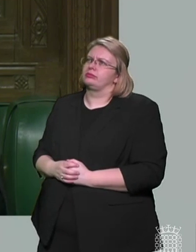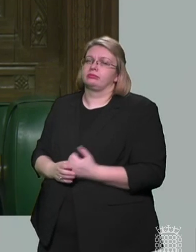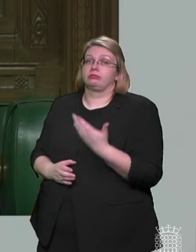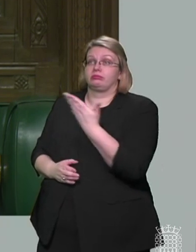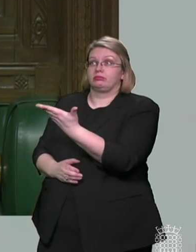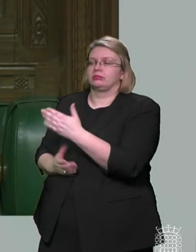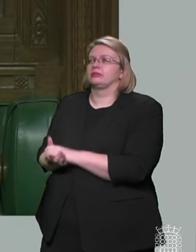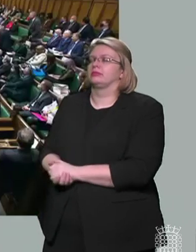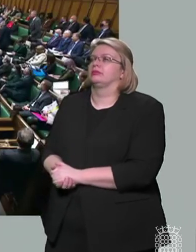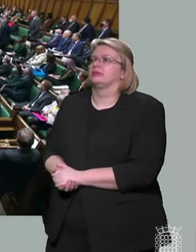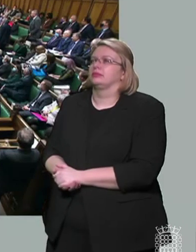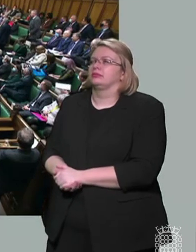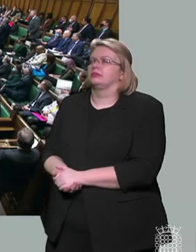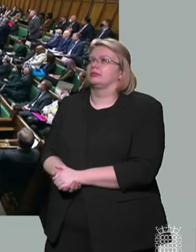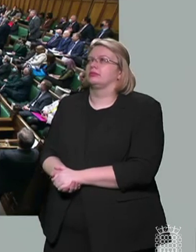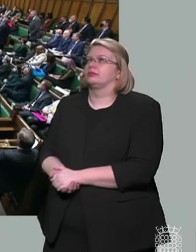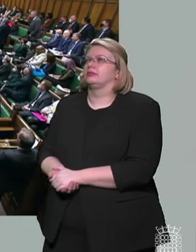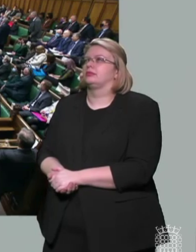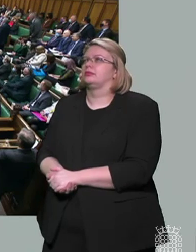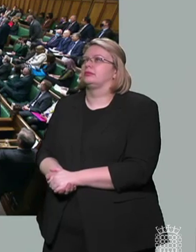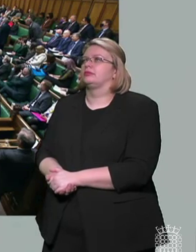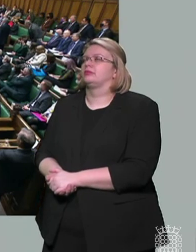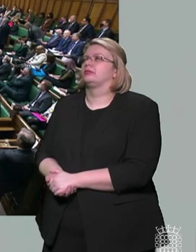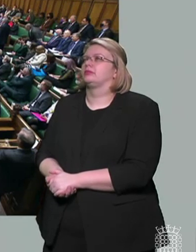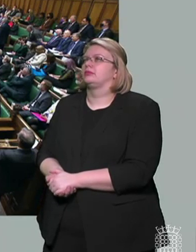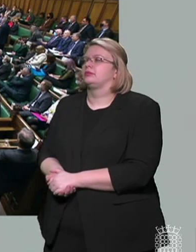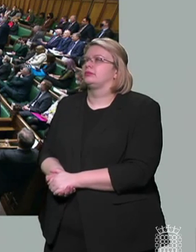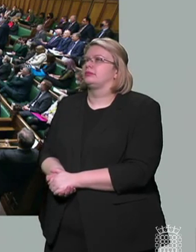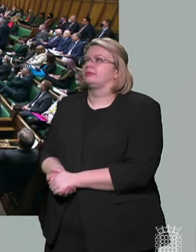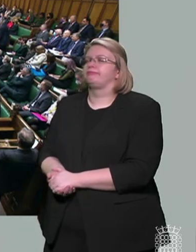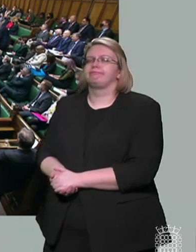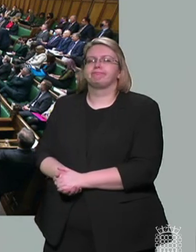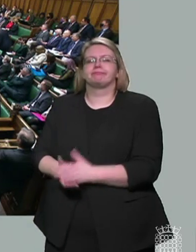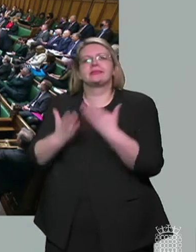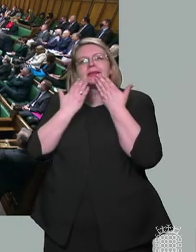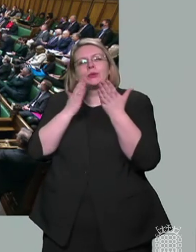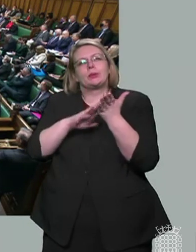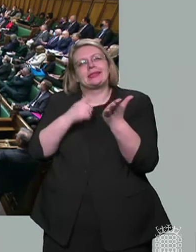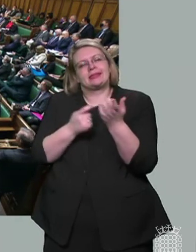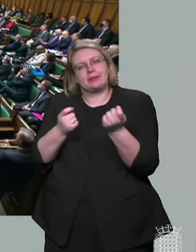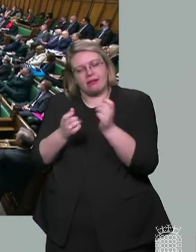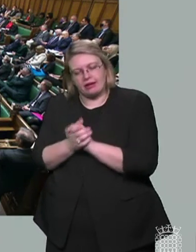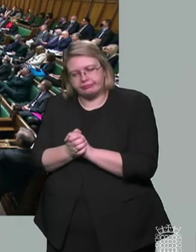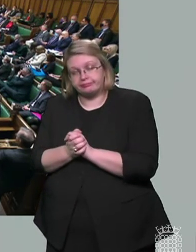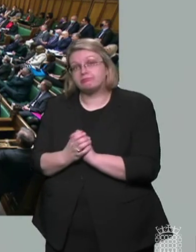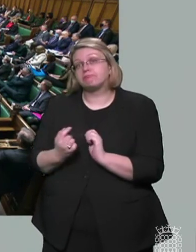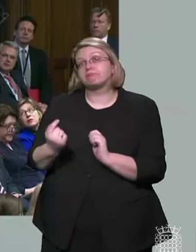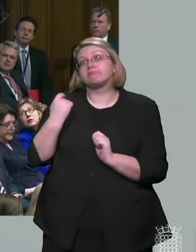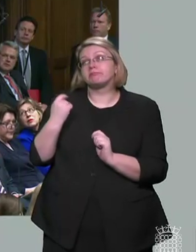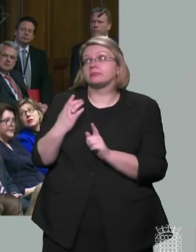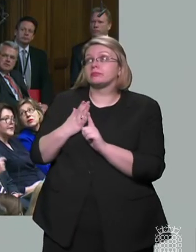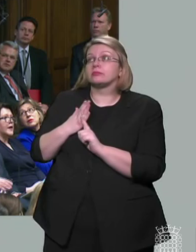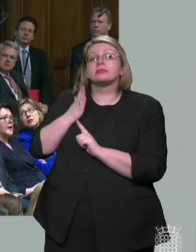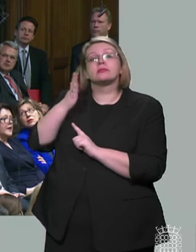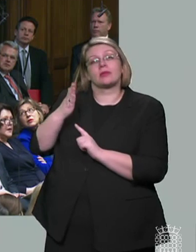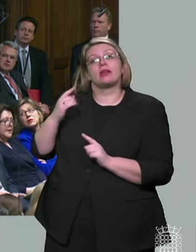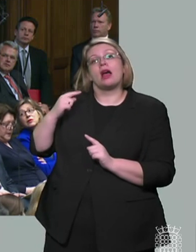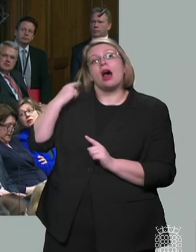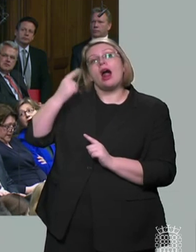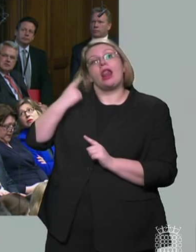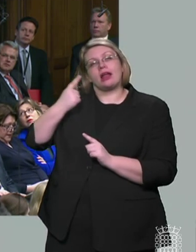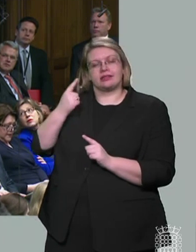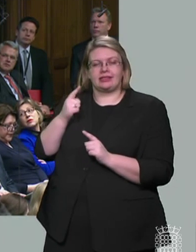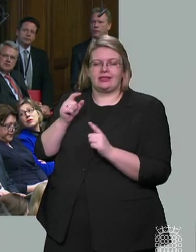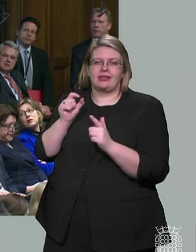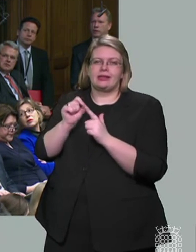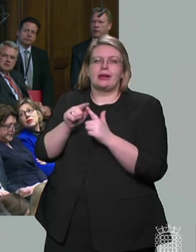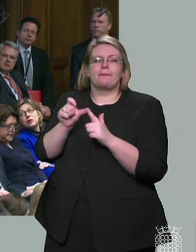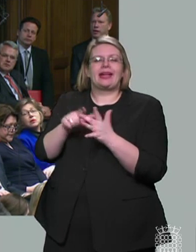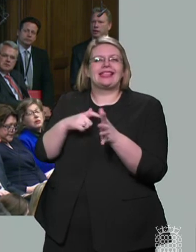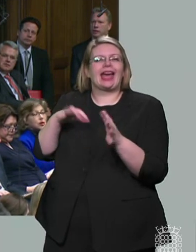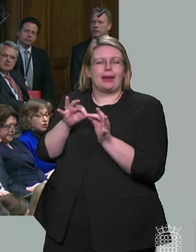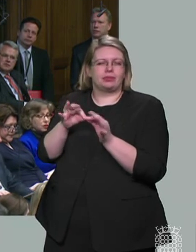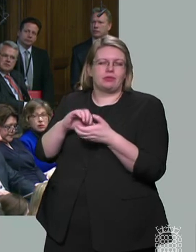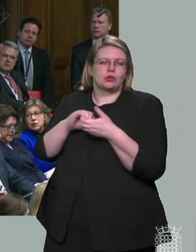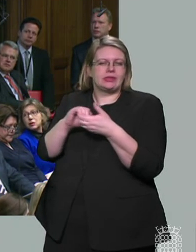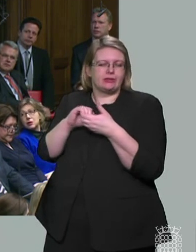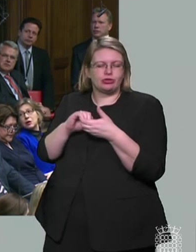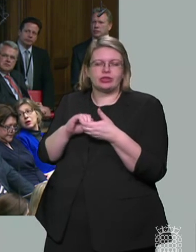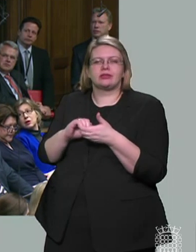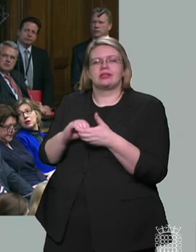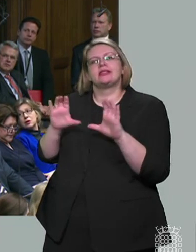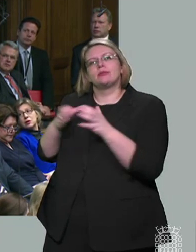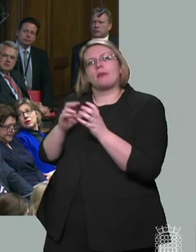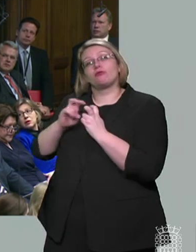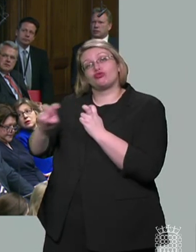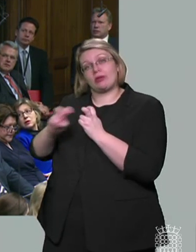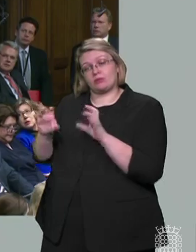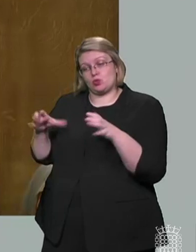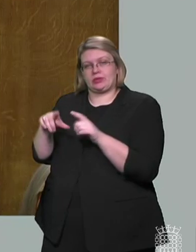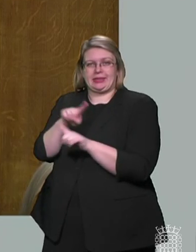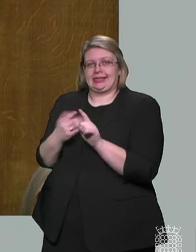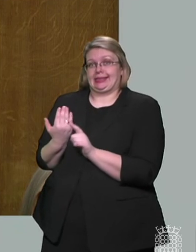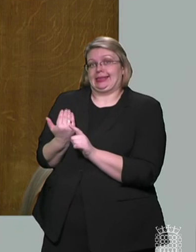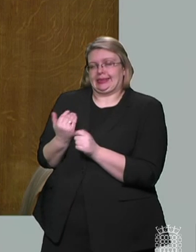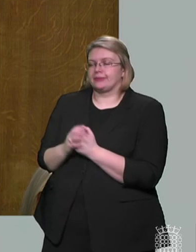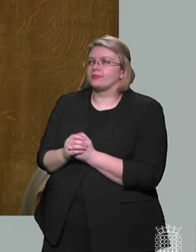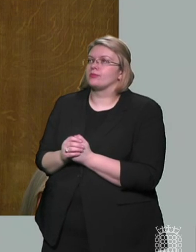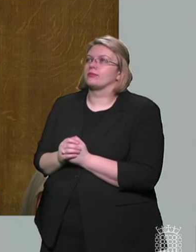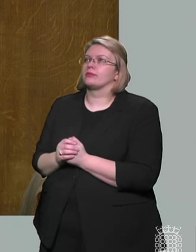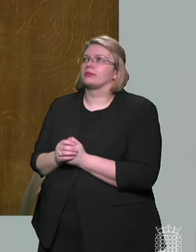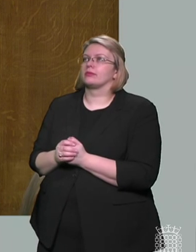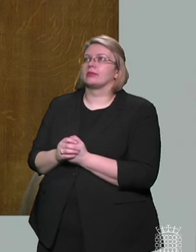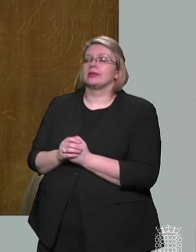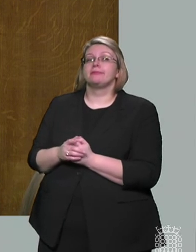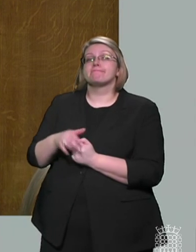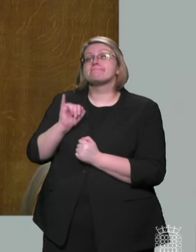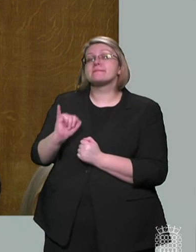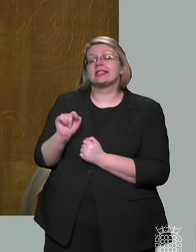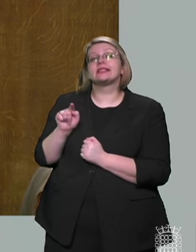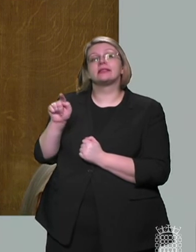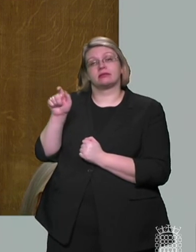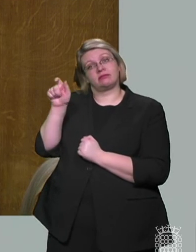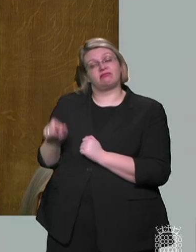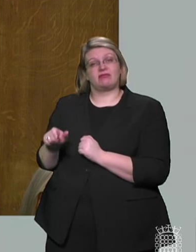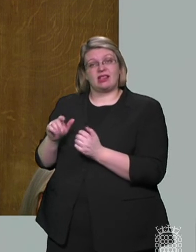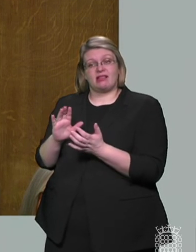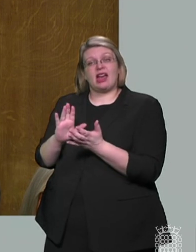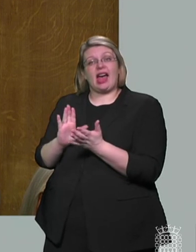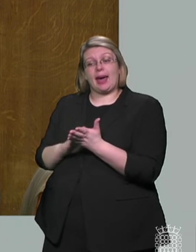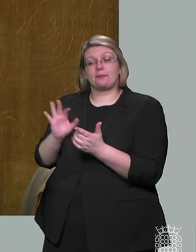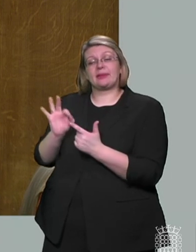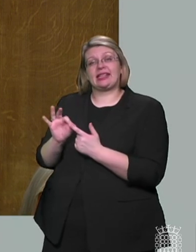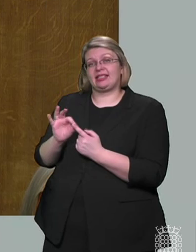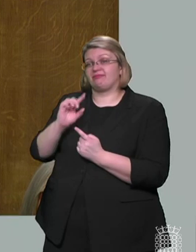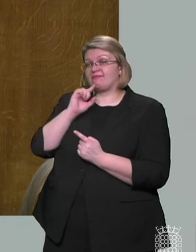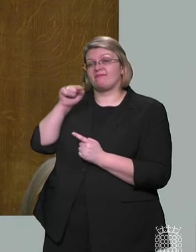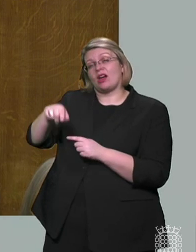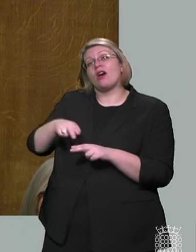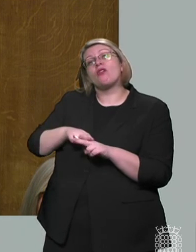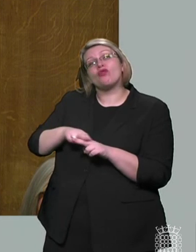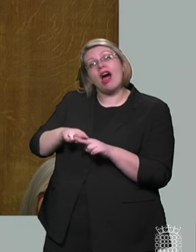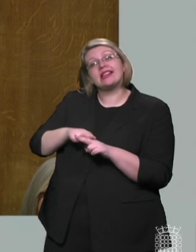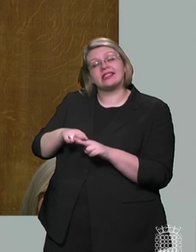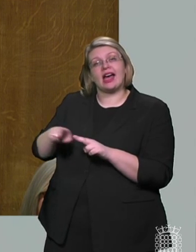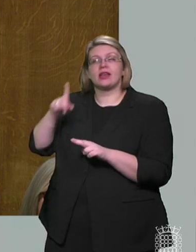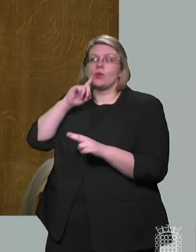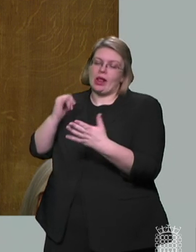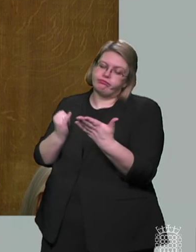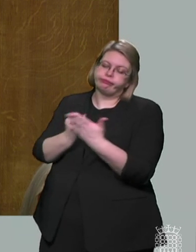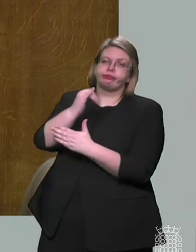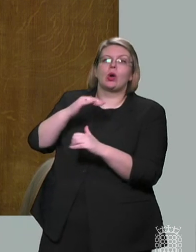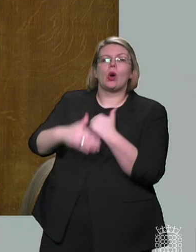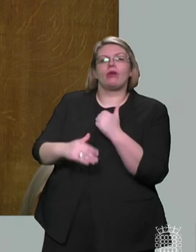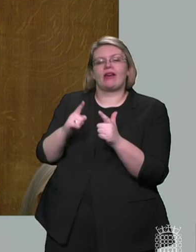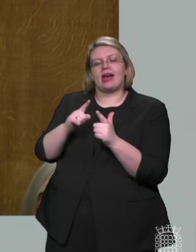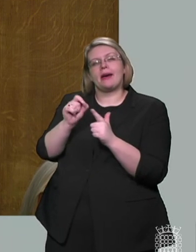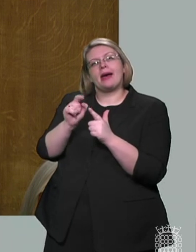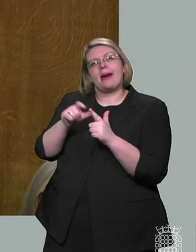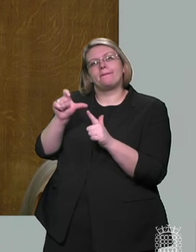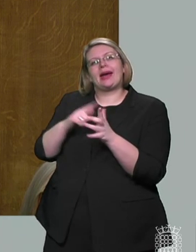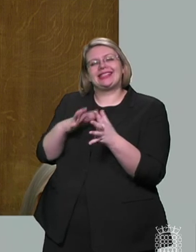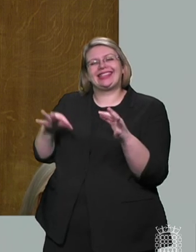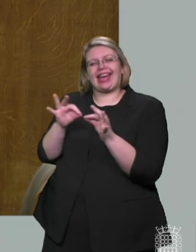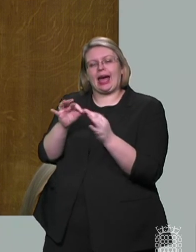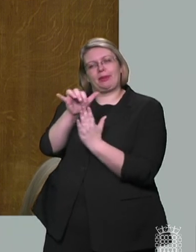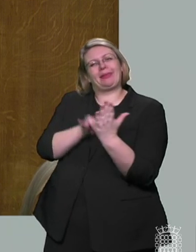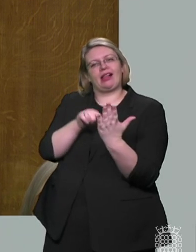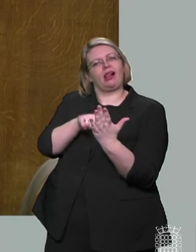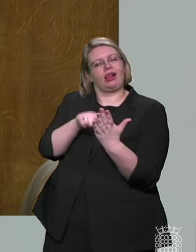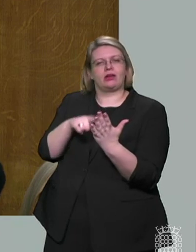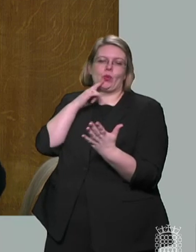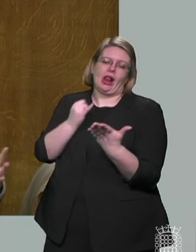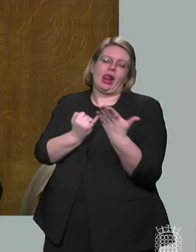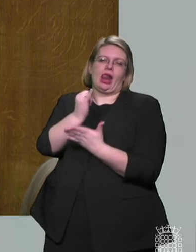We now go to Nickie Aiken. NickieAiken10. I have just come from a meeting with the London Pedicabs Operators Association, Transport for London and the Department for Transport, where sadly my honourable Friend the Member for Christchurch confirmed that on Friday he will be objecting once again to my Pedicabs Bill, which means it will fall.